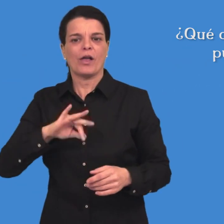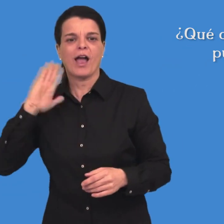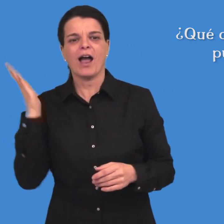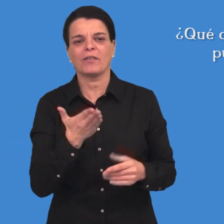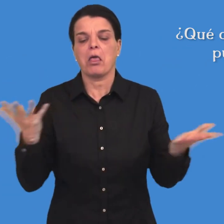afectar